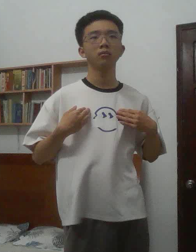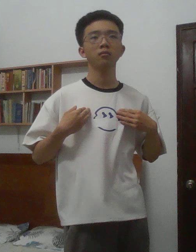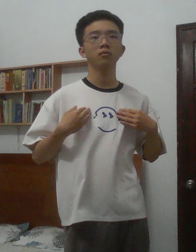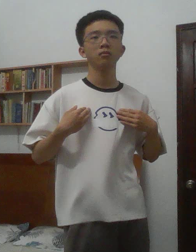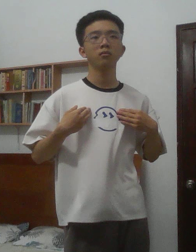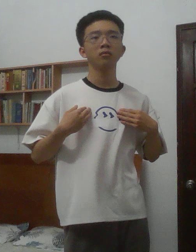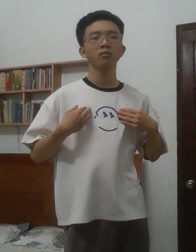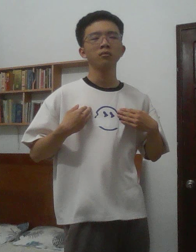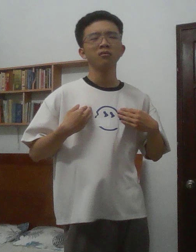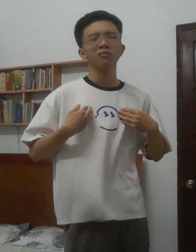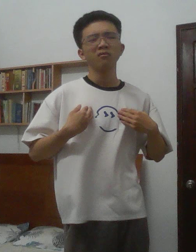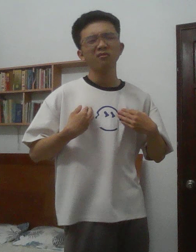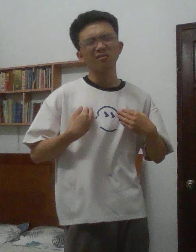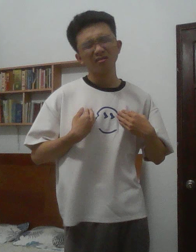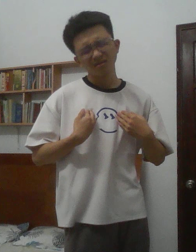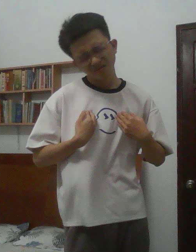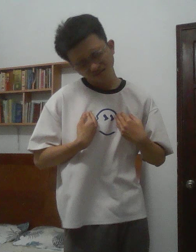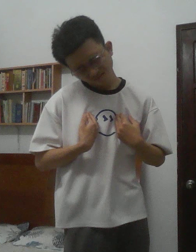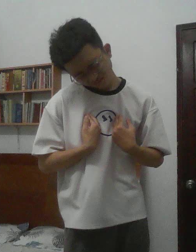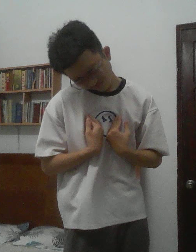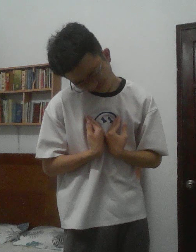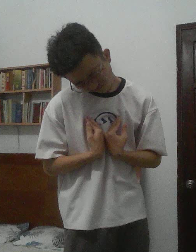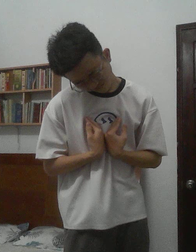met